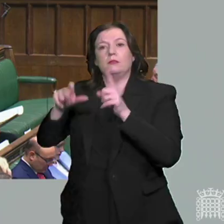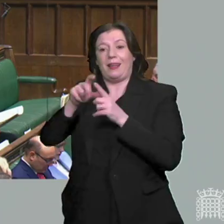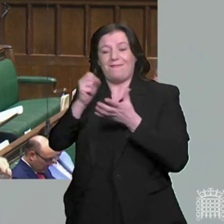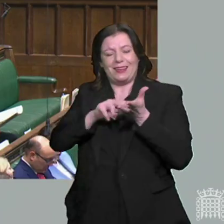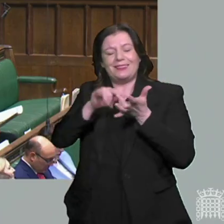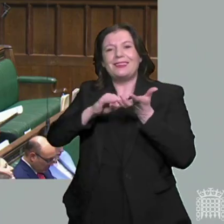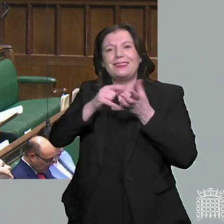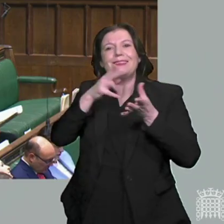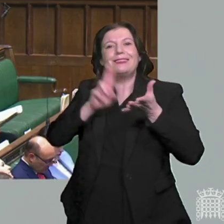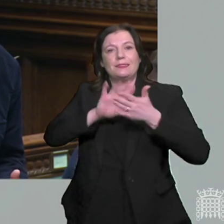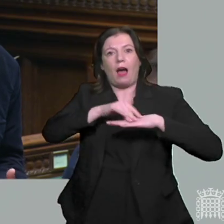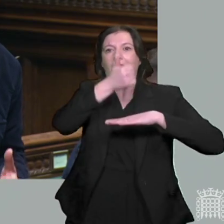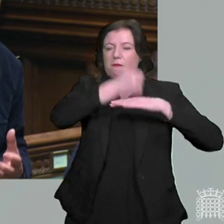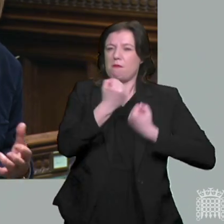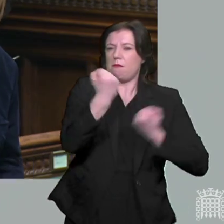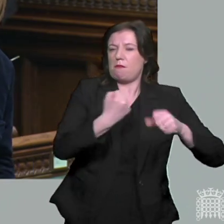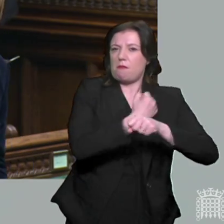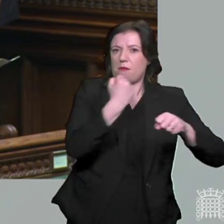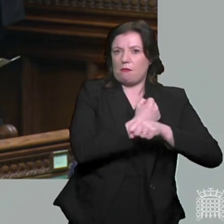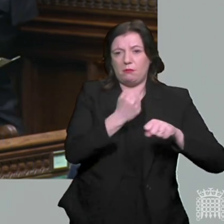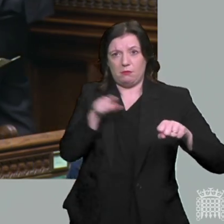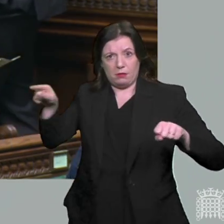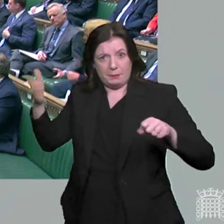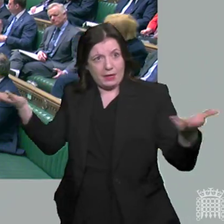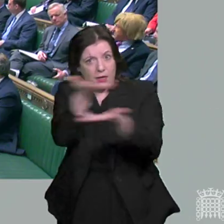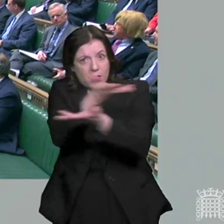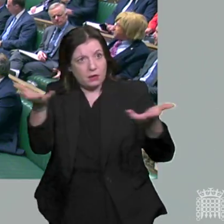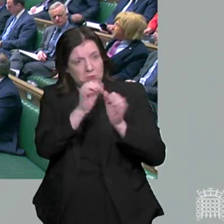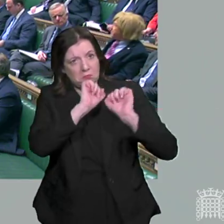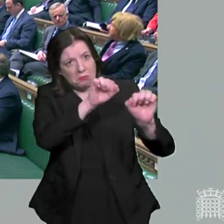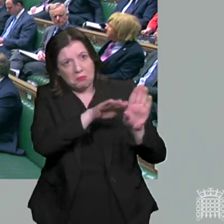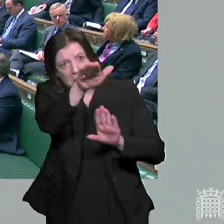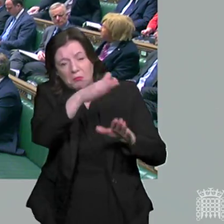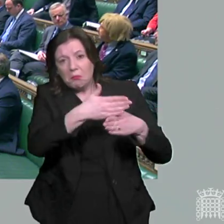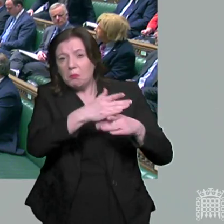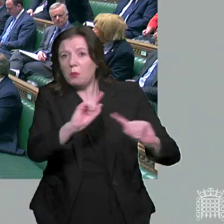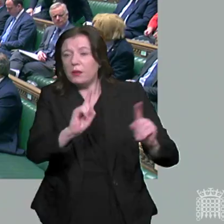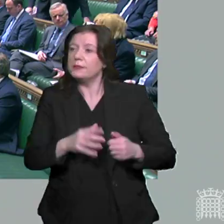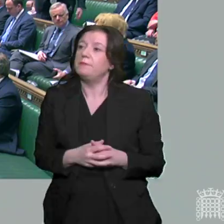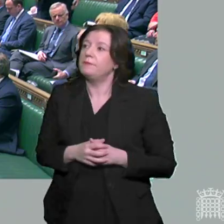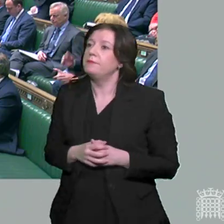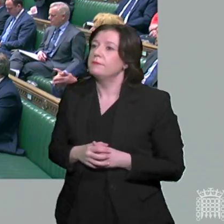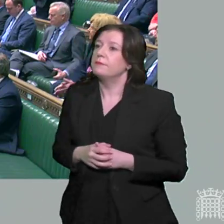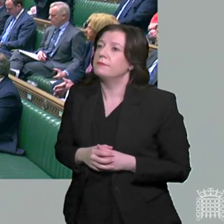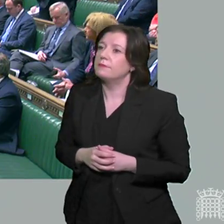What meetings has the Minister had with Nissan about its work?